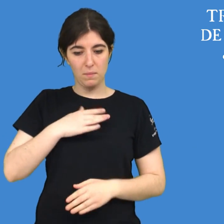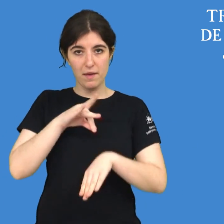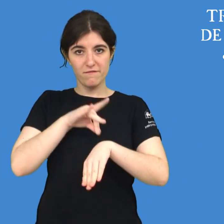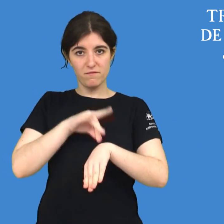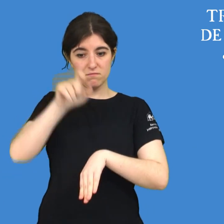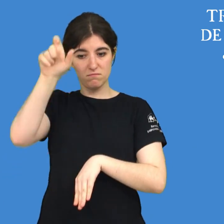enfermo